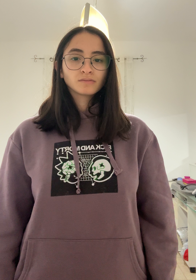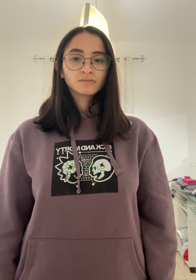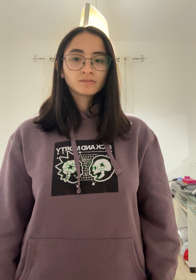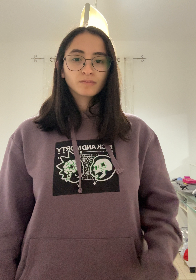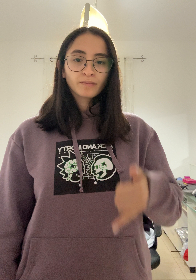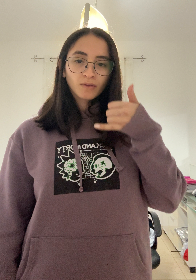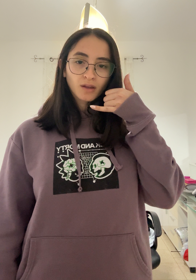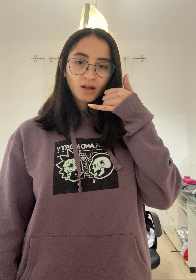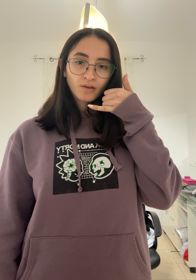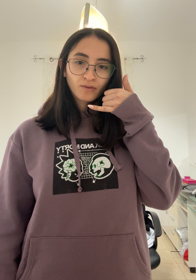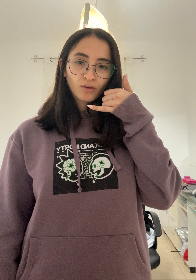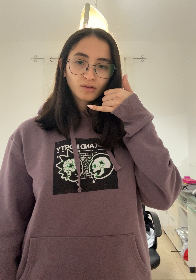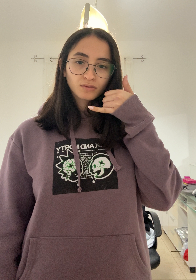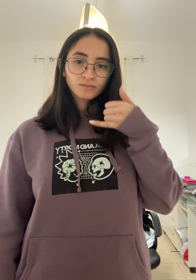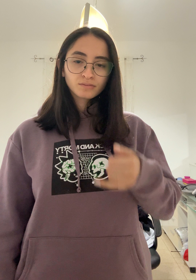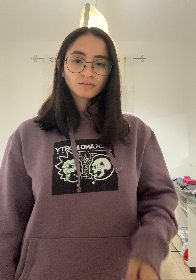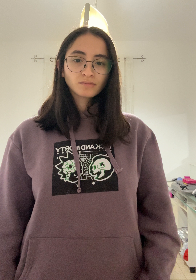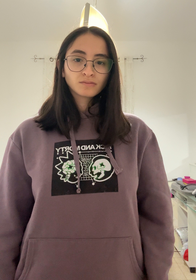טלפון